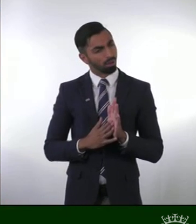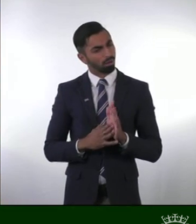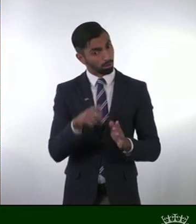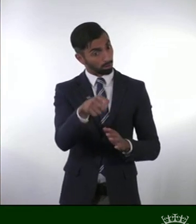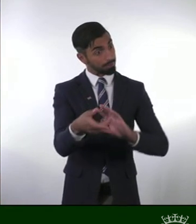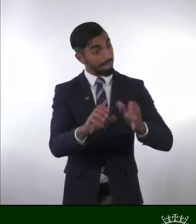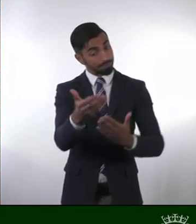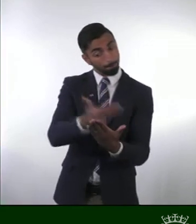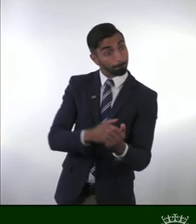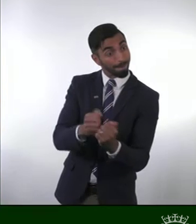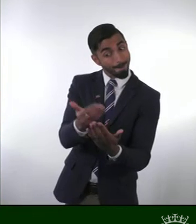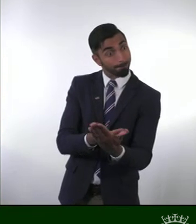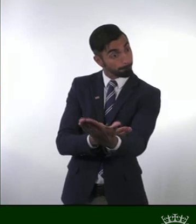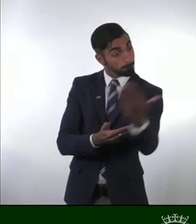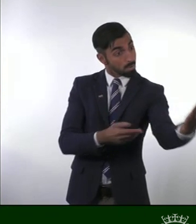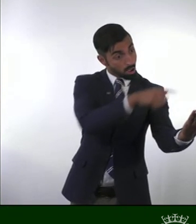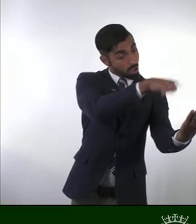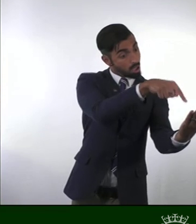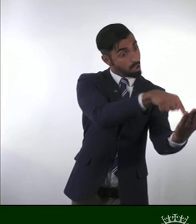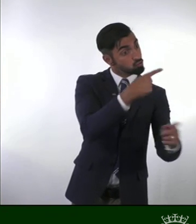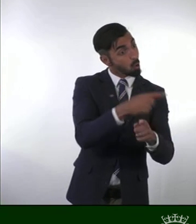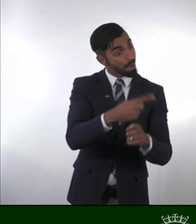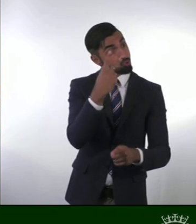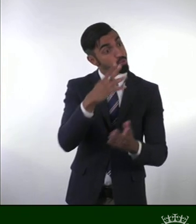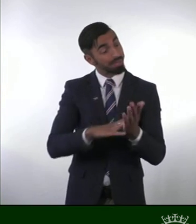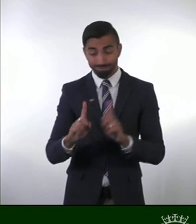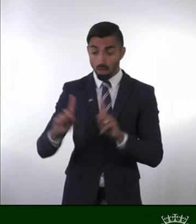I must say that I disagree with the right honourable Gentleman.